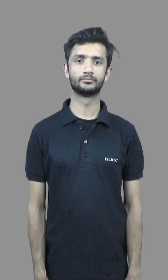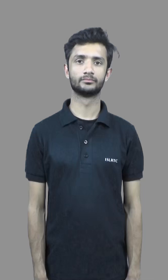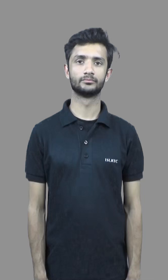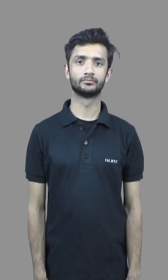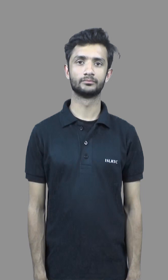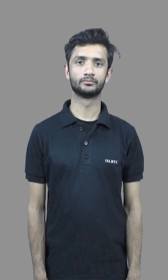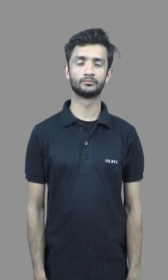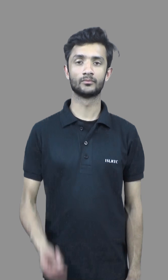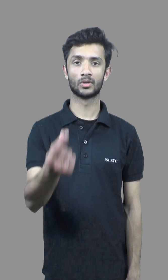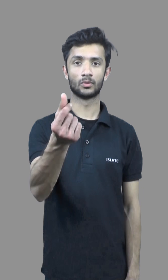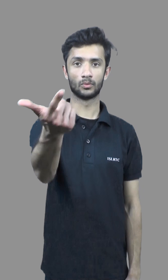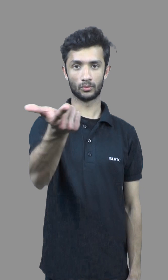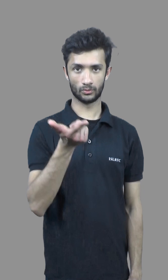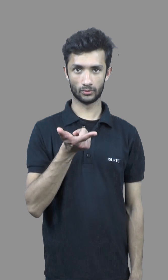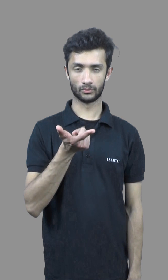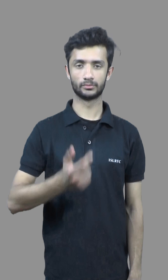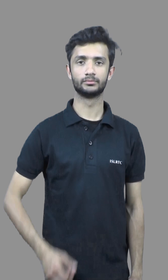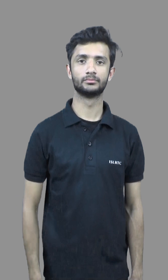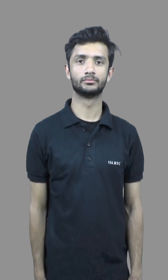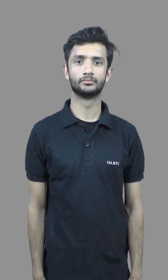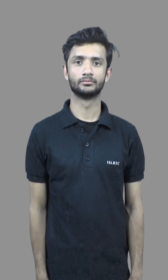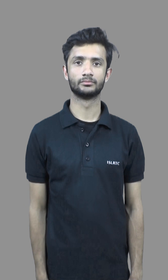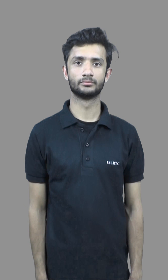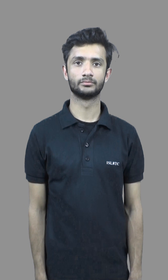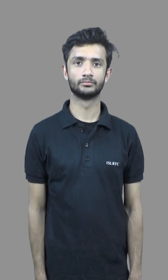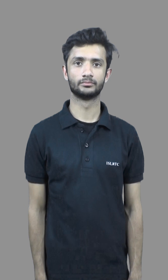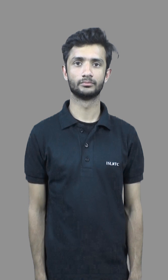Loan